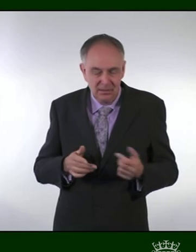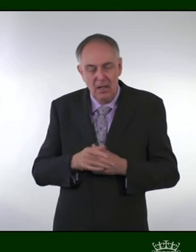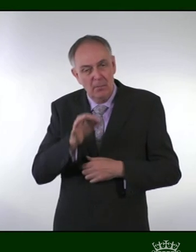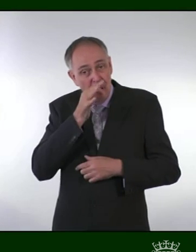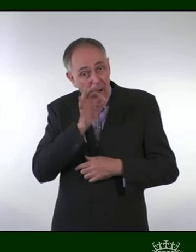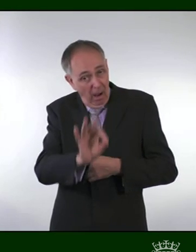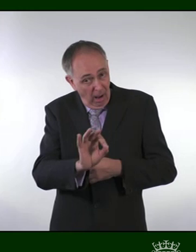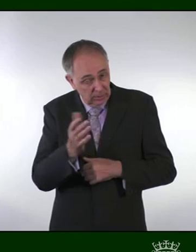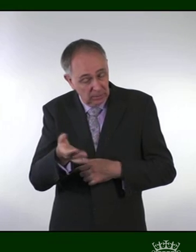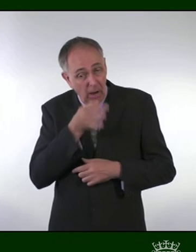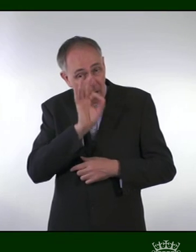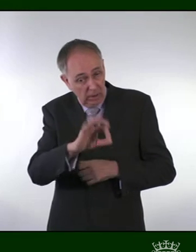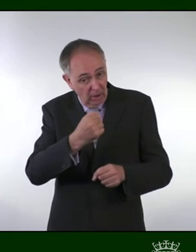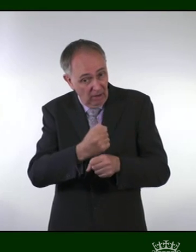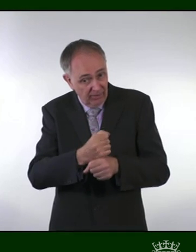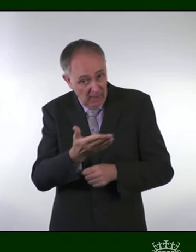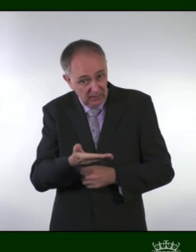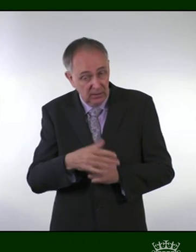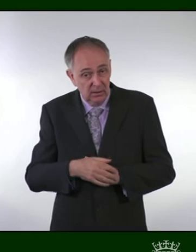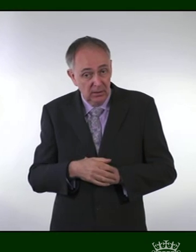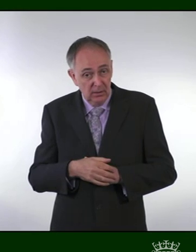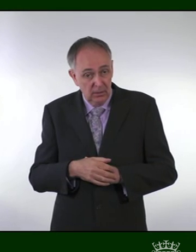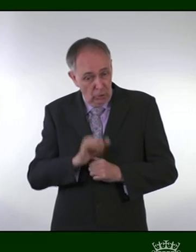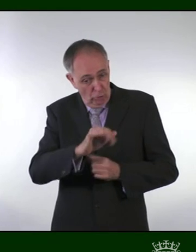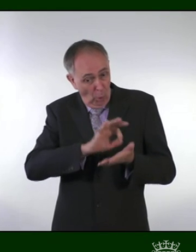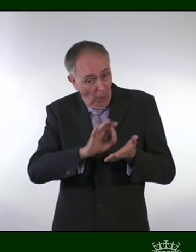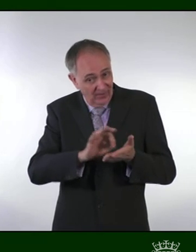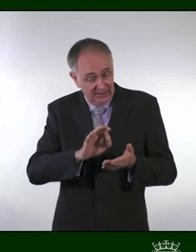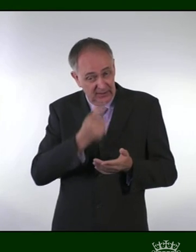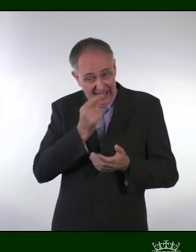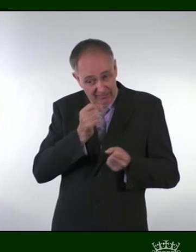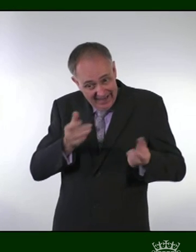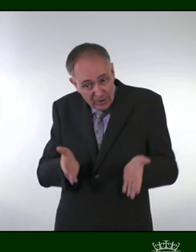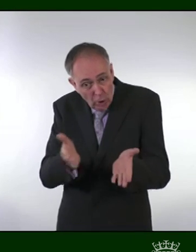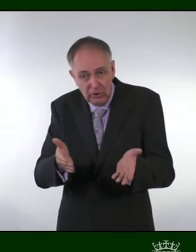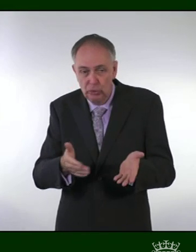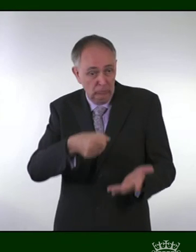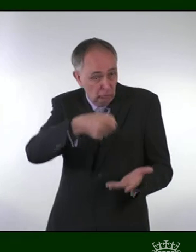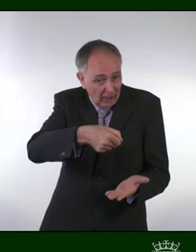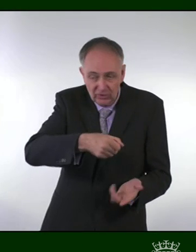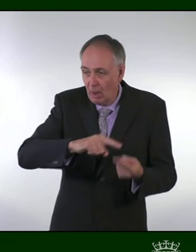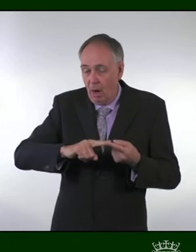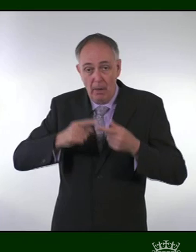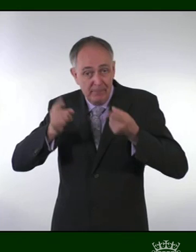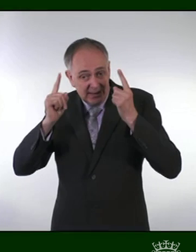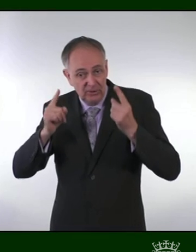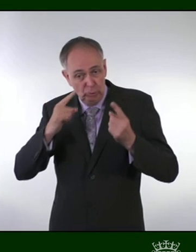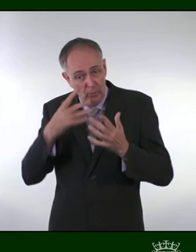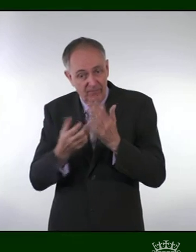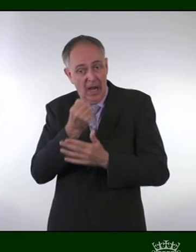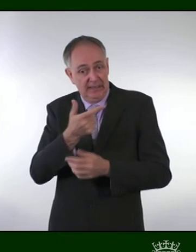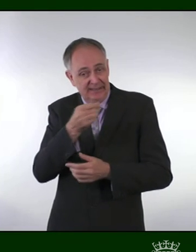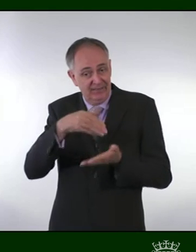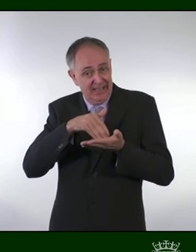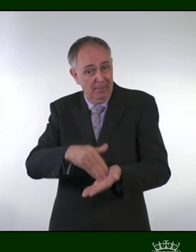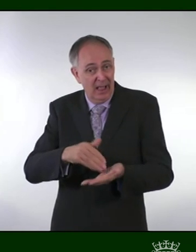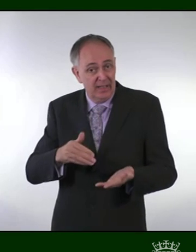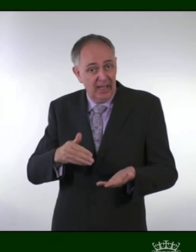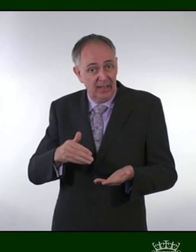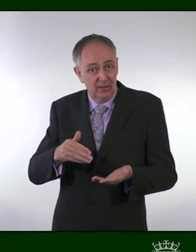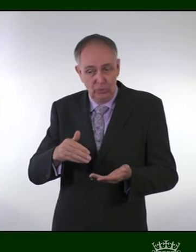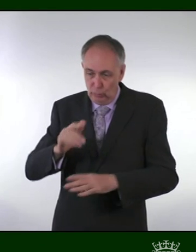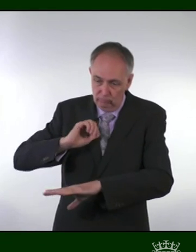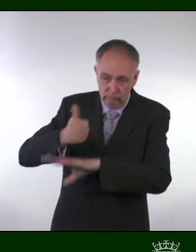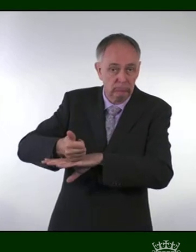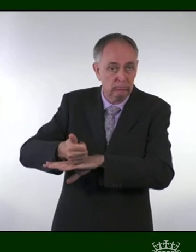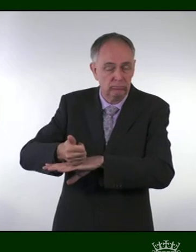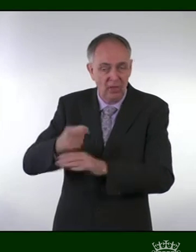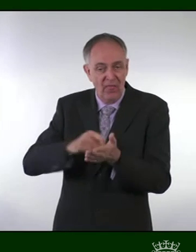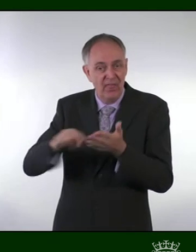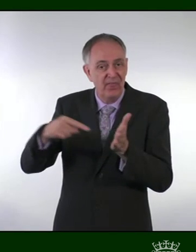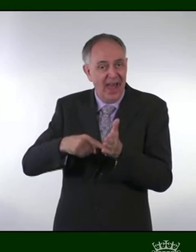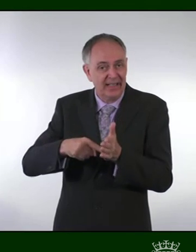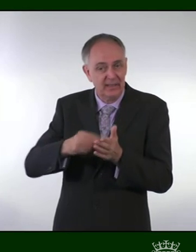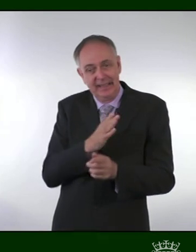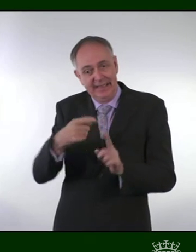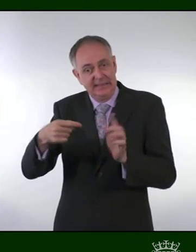Can my right honourable Friend use the influence of his great office to encourage the Chancellor and Ministers to find that £17 million to complete the regeneration of Thanet and east Kent?